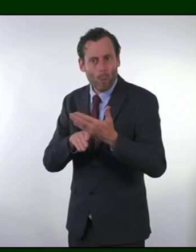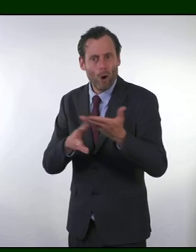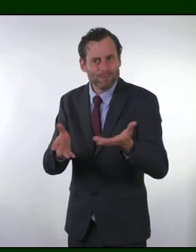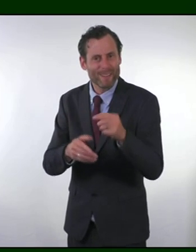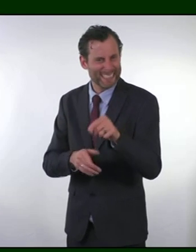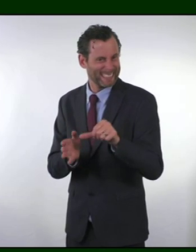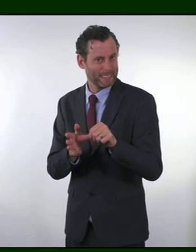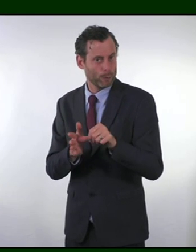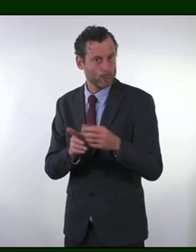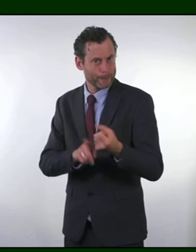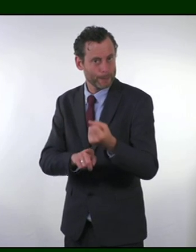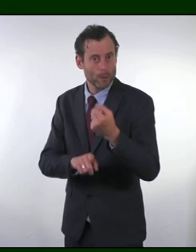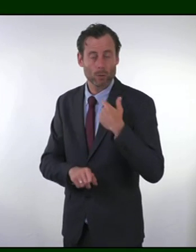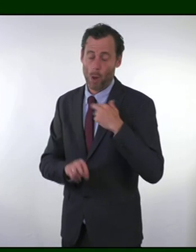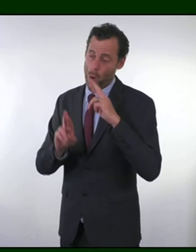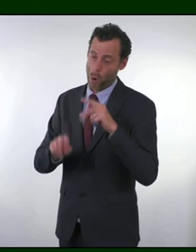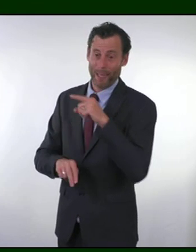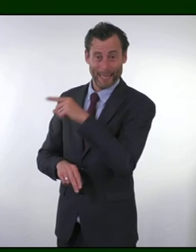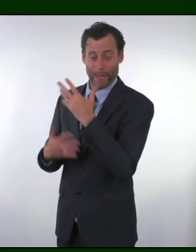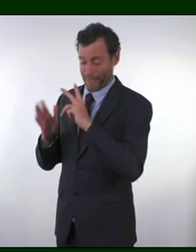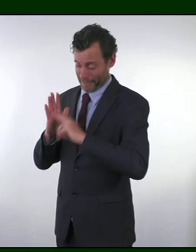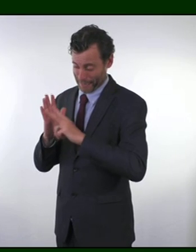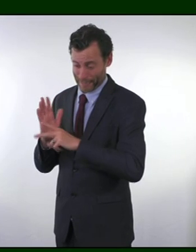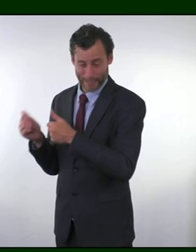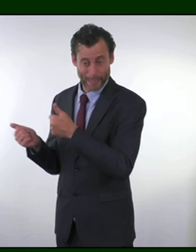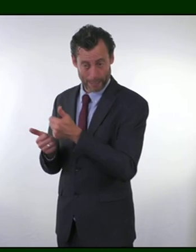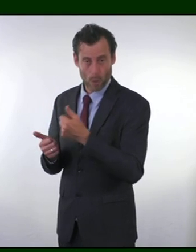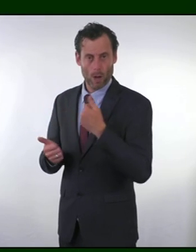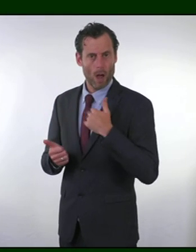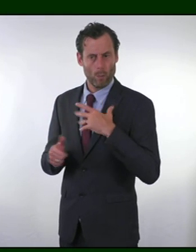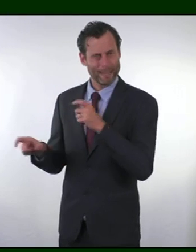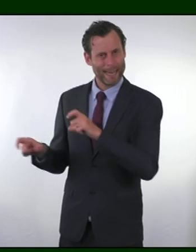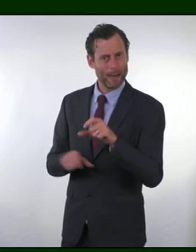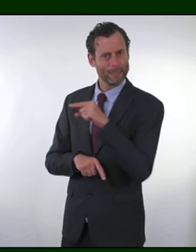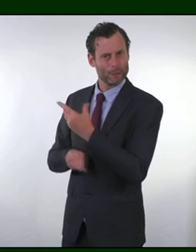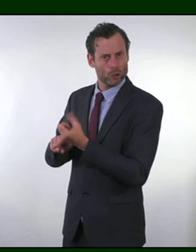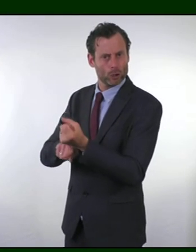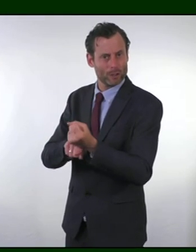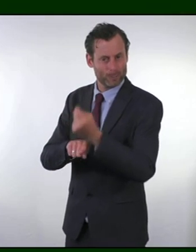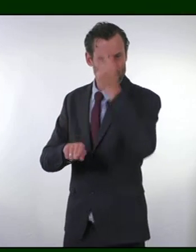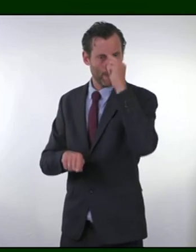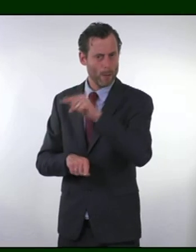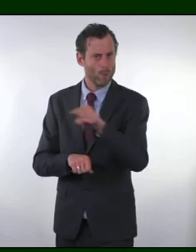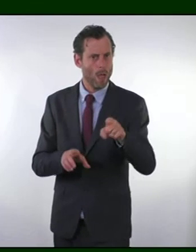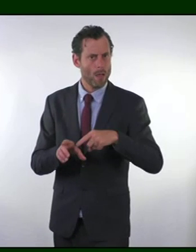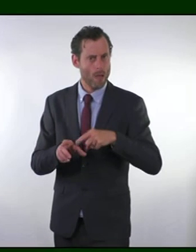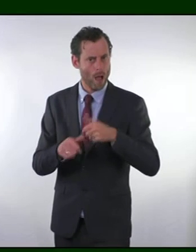I hope that we can build on the success that he had, because we will absolutely need to deliver for our young people in the coming months.